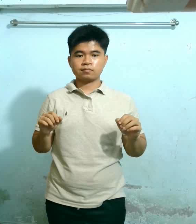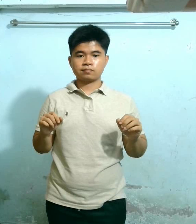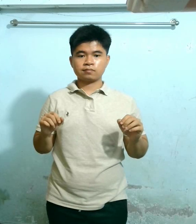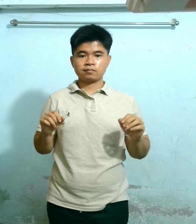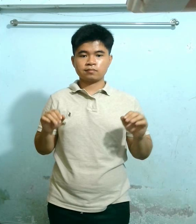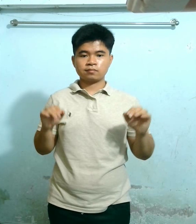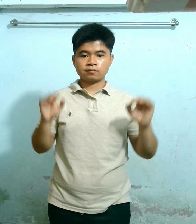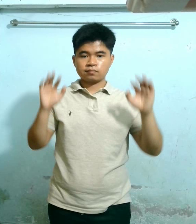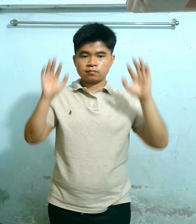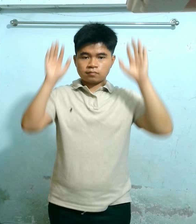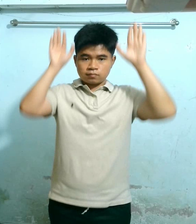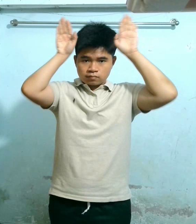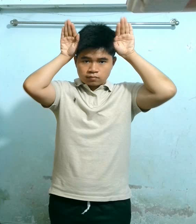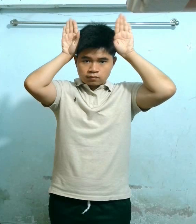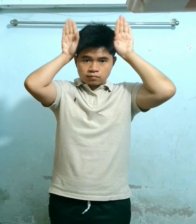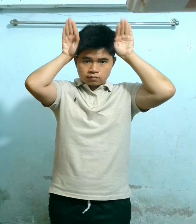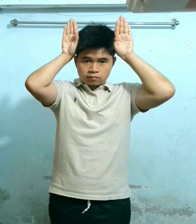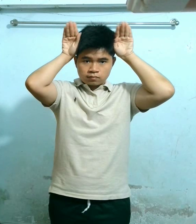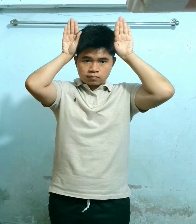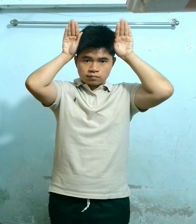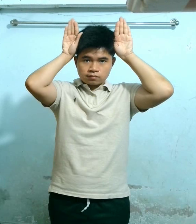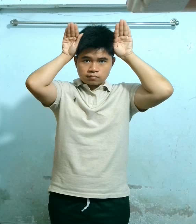cho